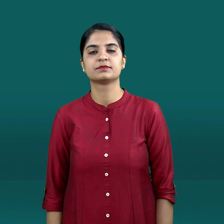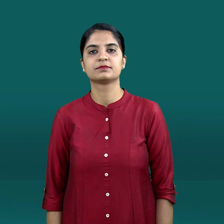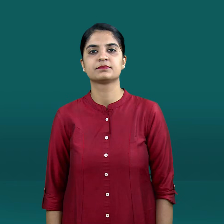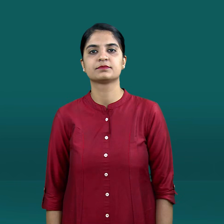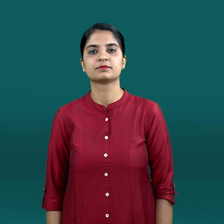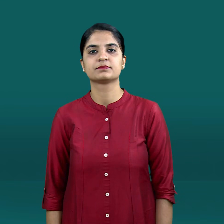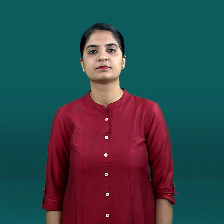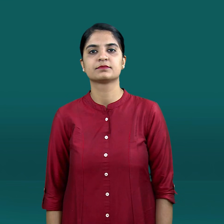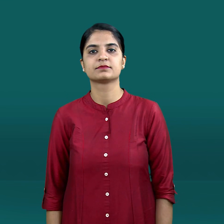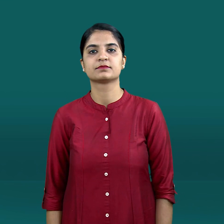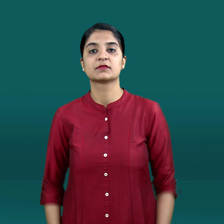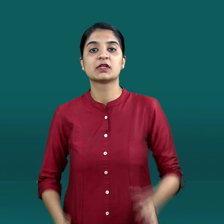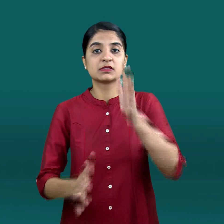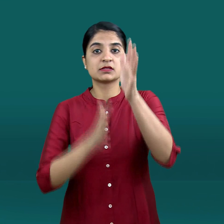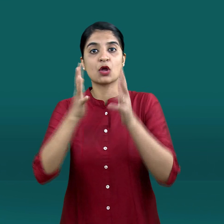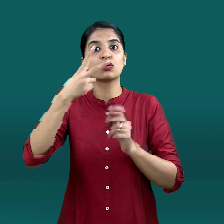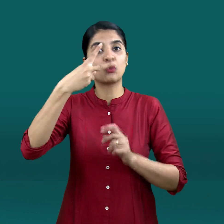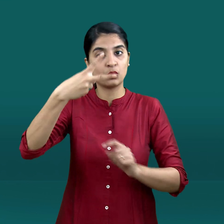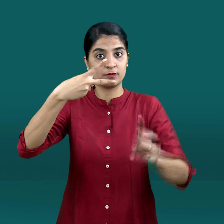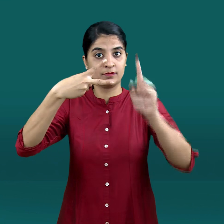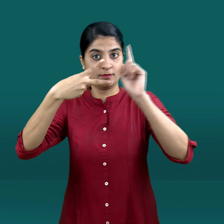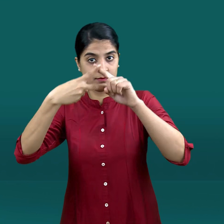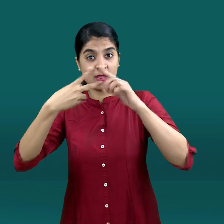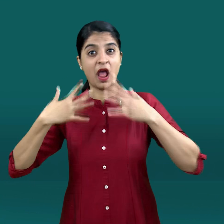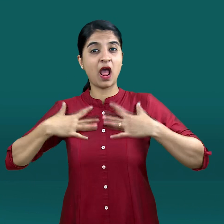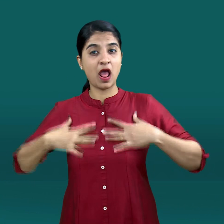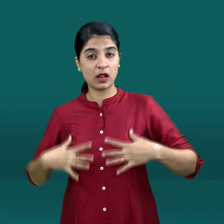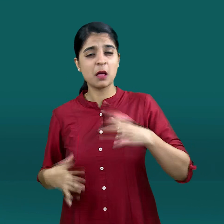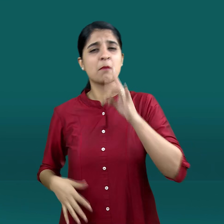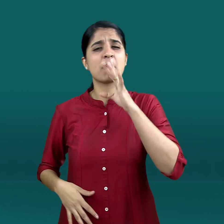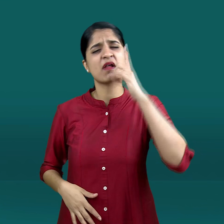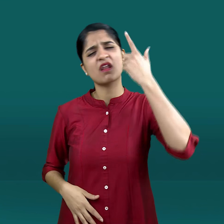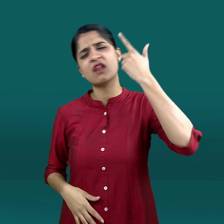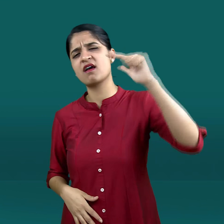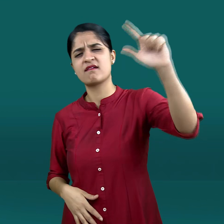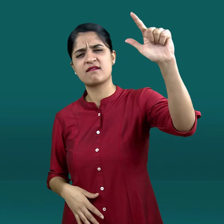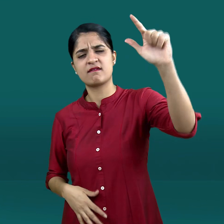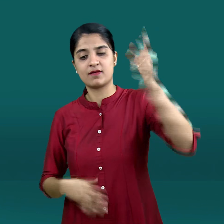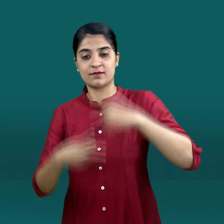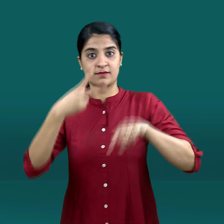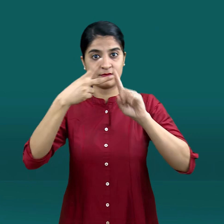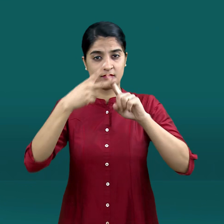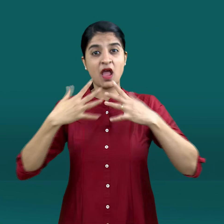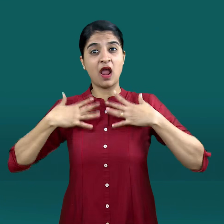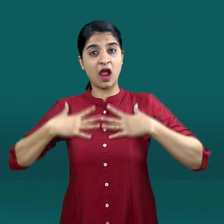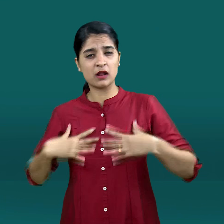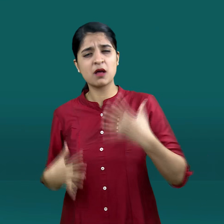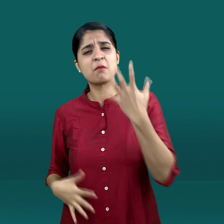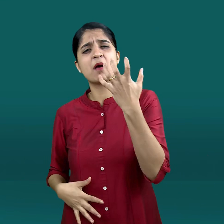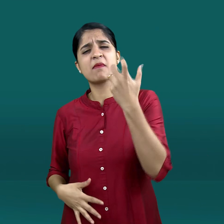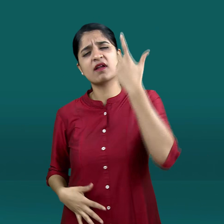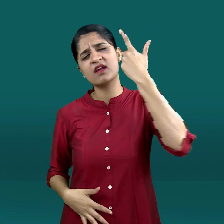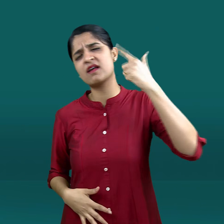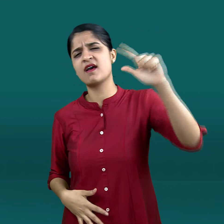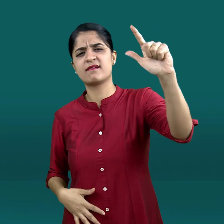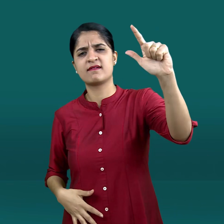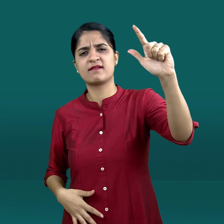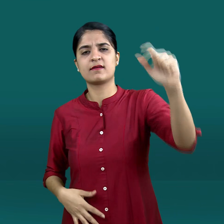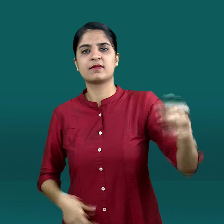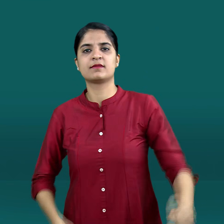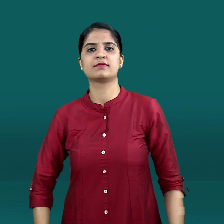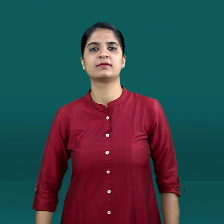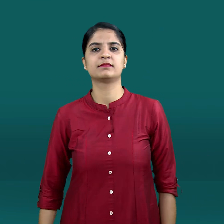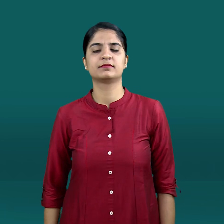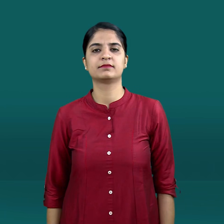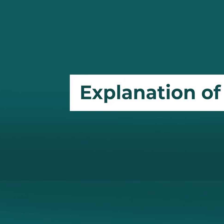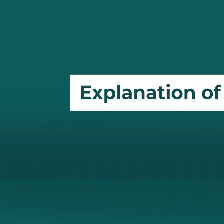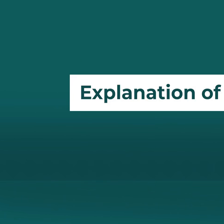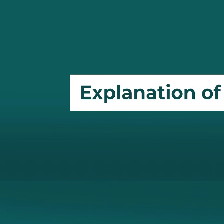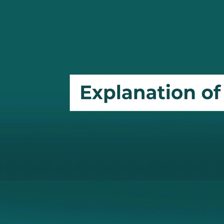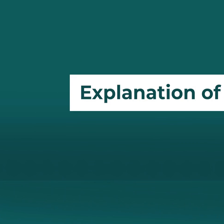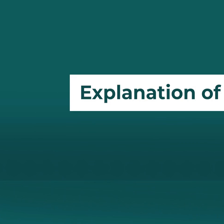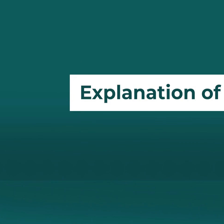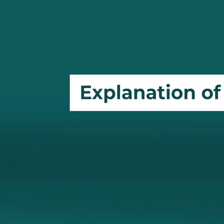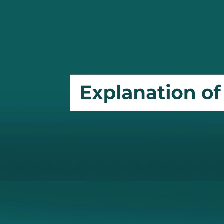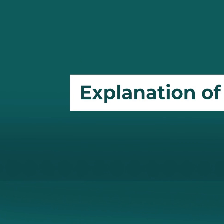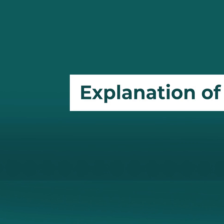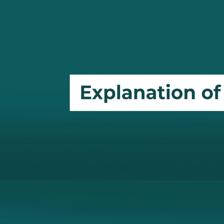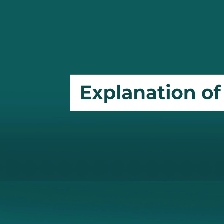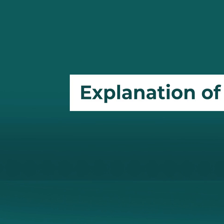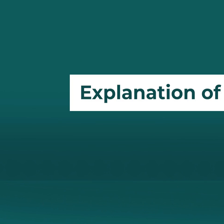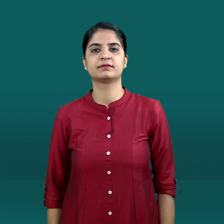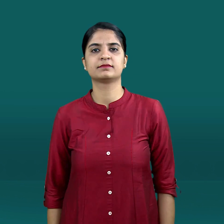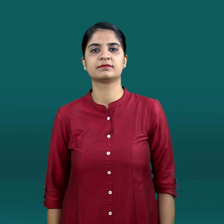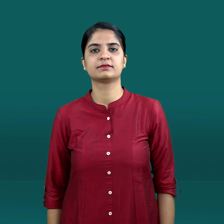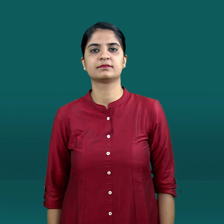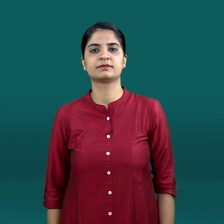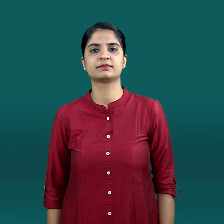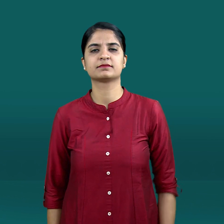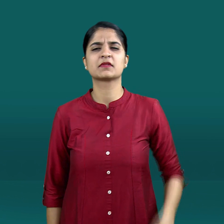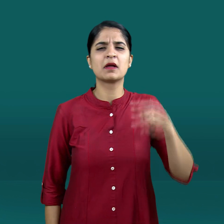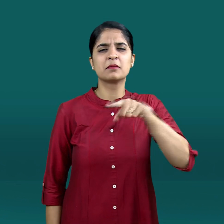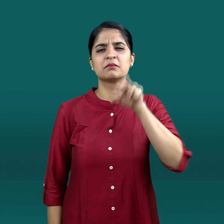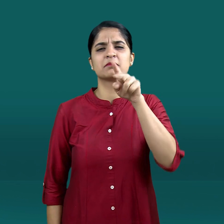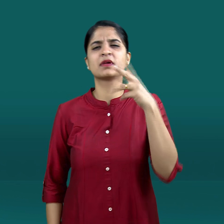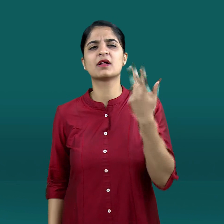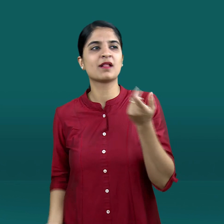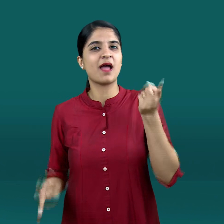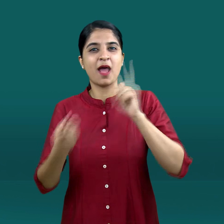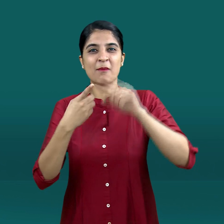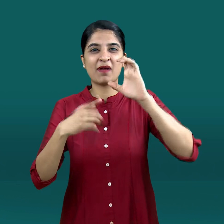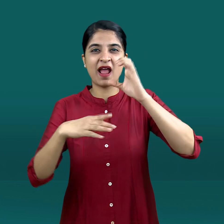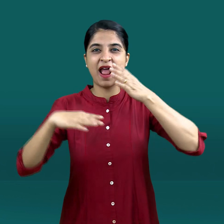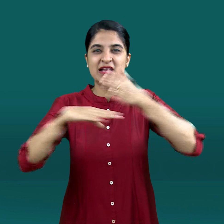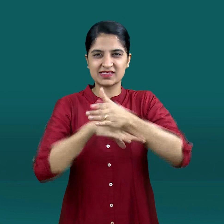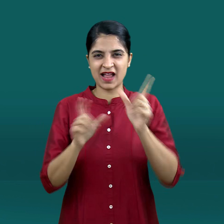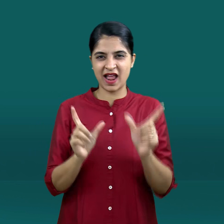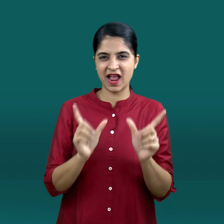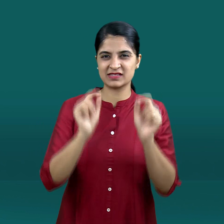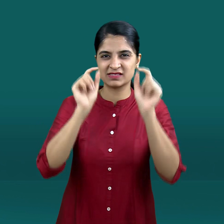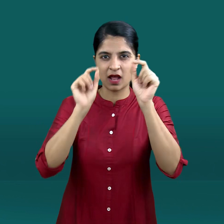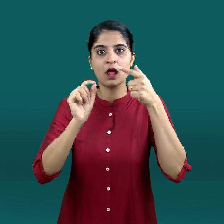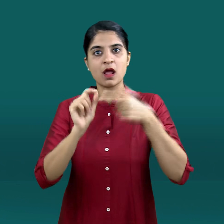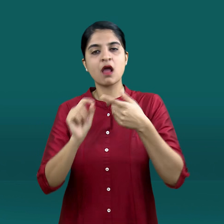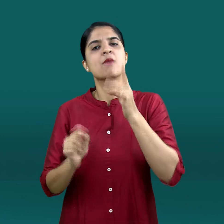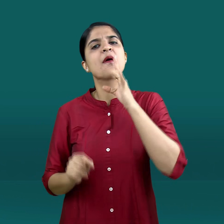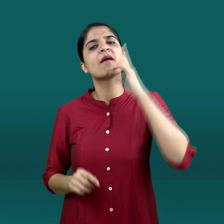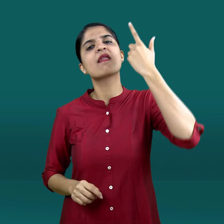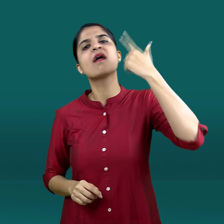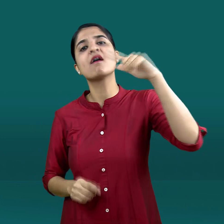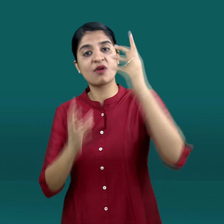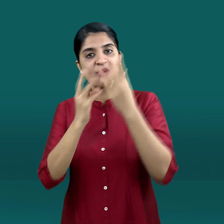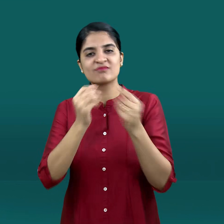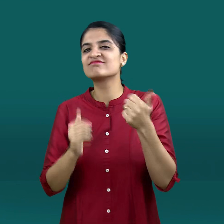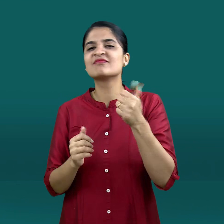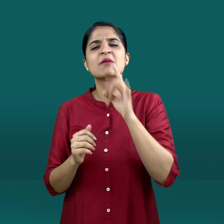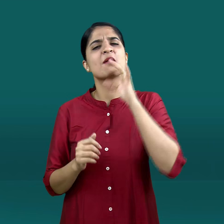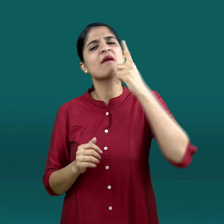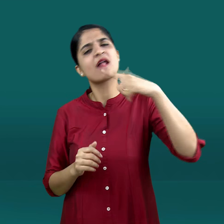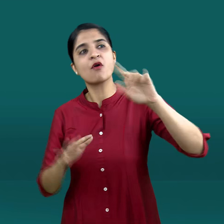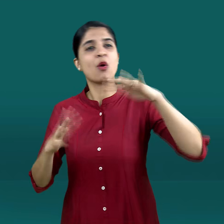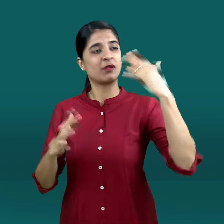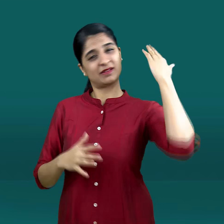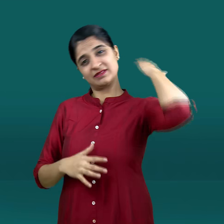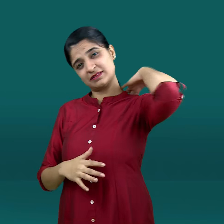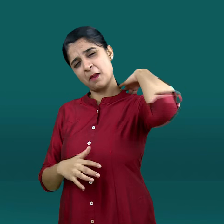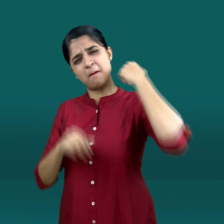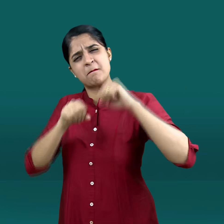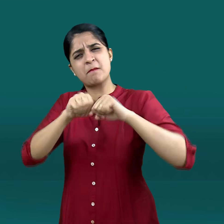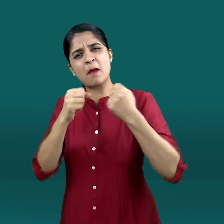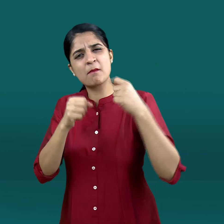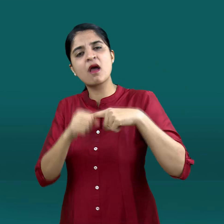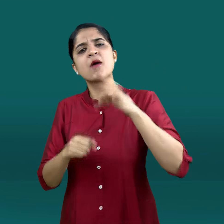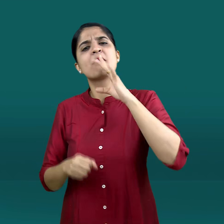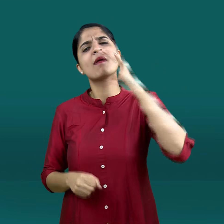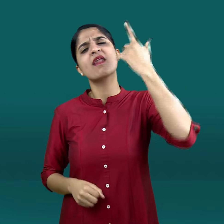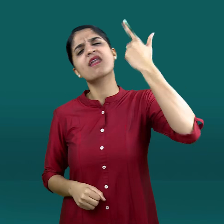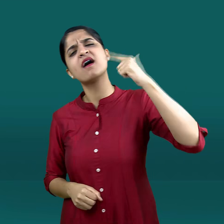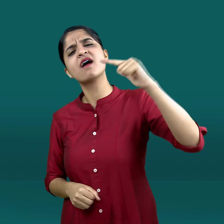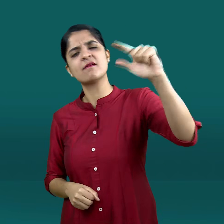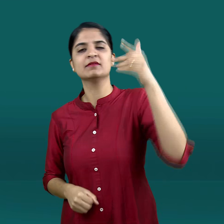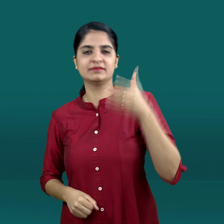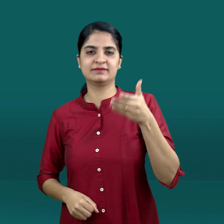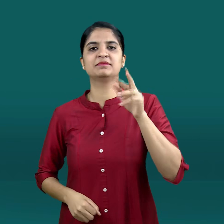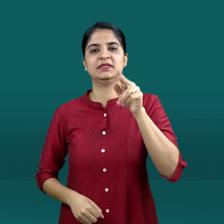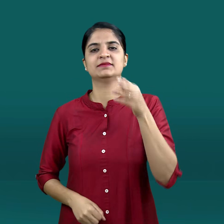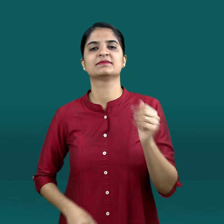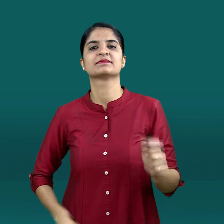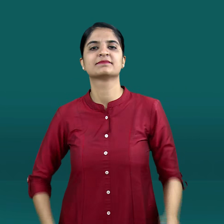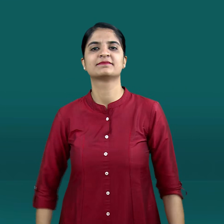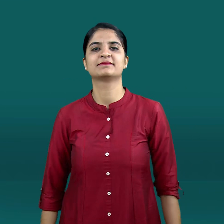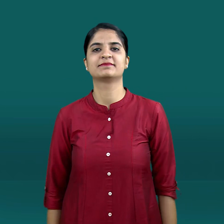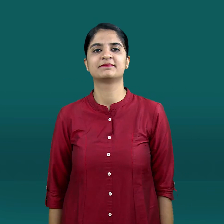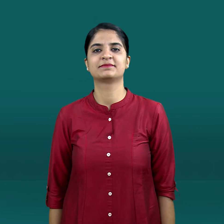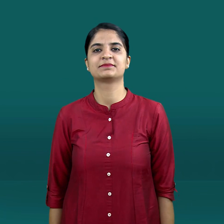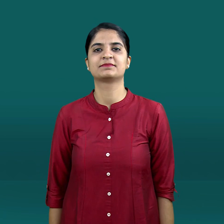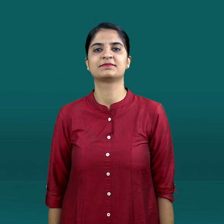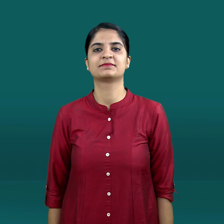Chronic Pain